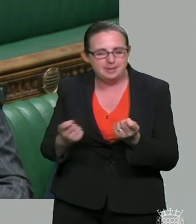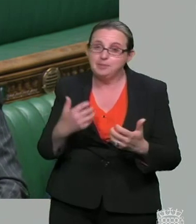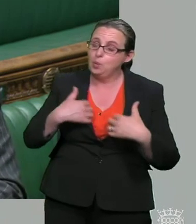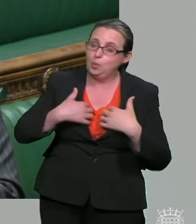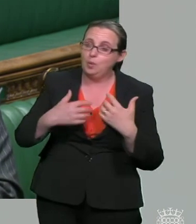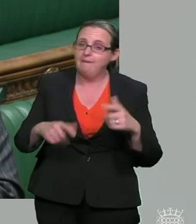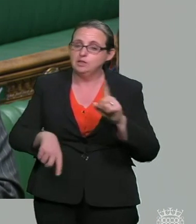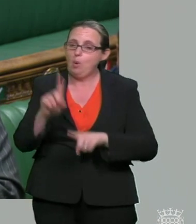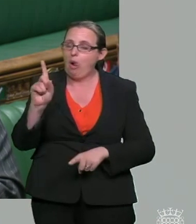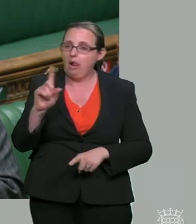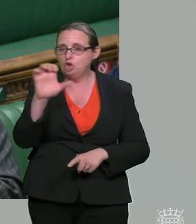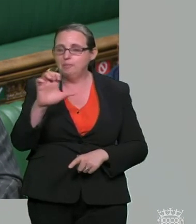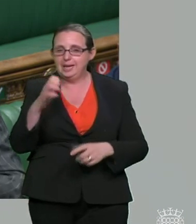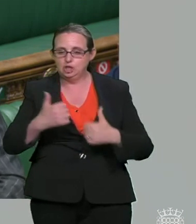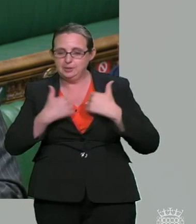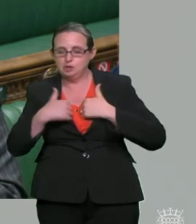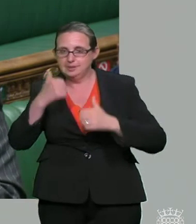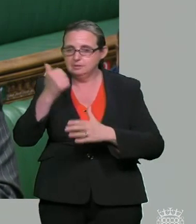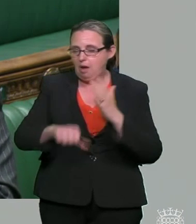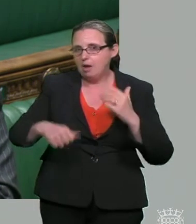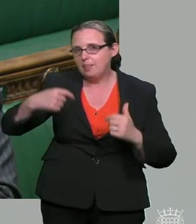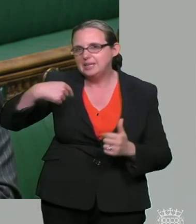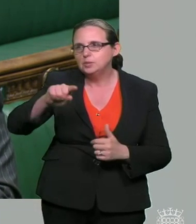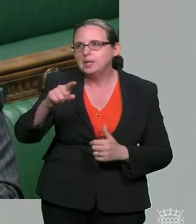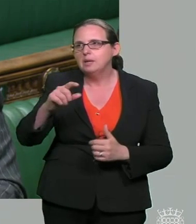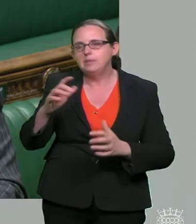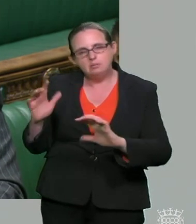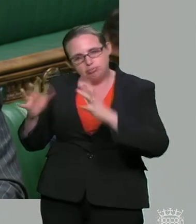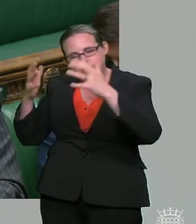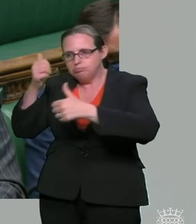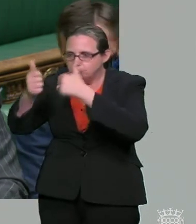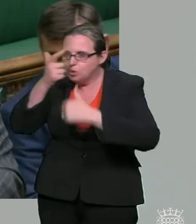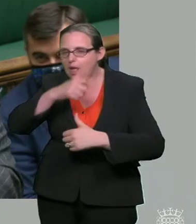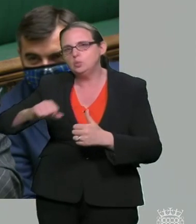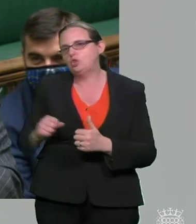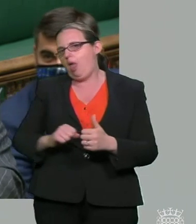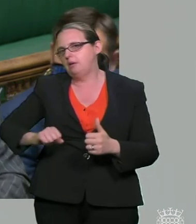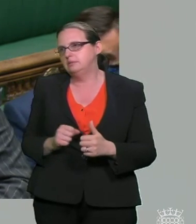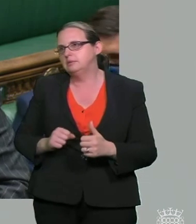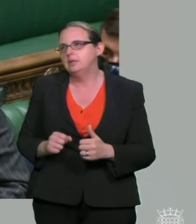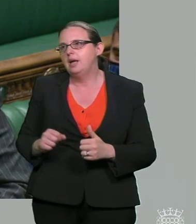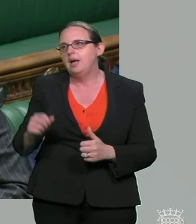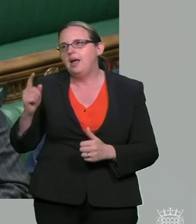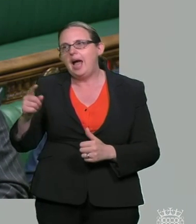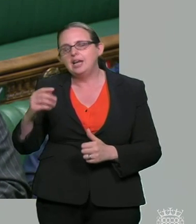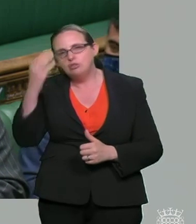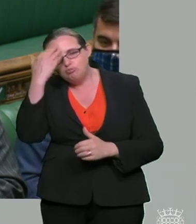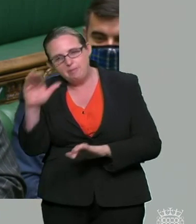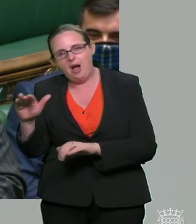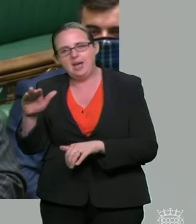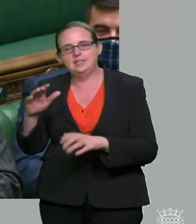May I take this opportunity to wish all the best to our country, Scotland —to Steve Clarke and the team—and to remind the team that it is time for heroes?